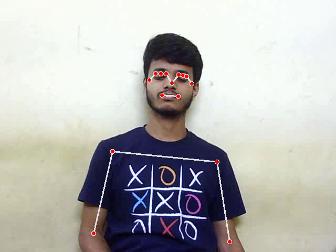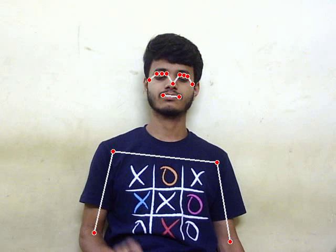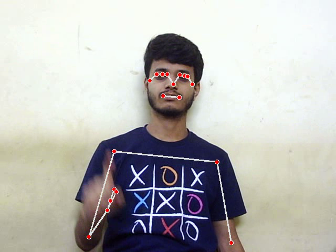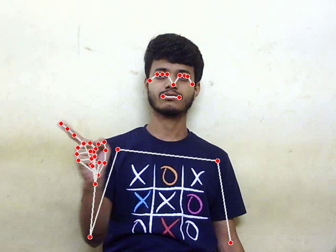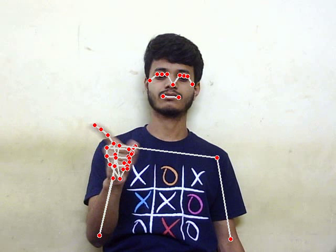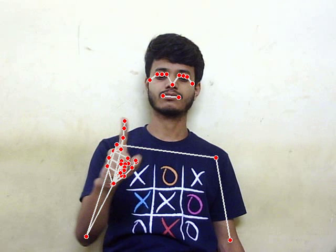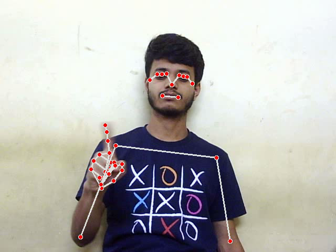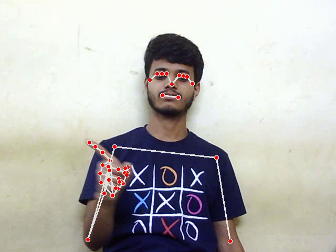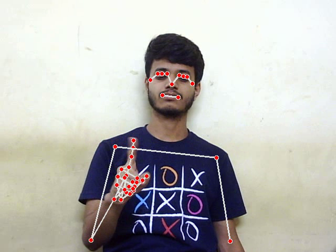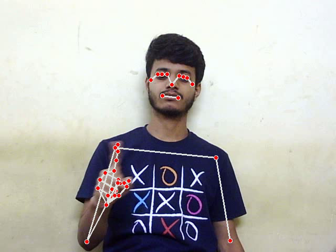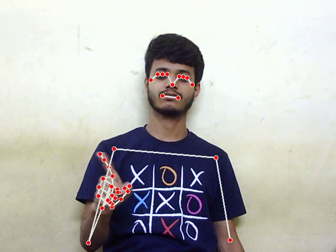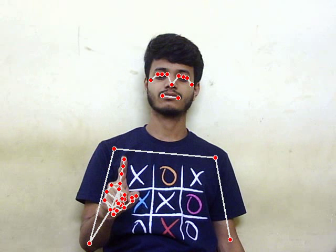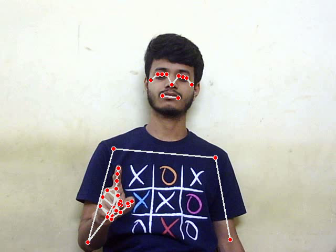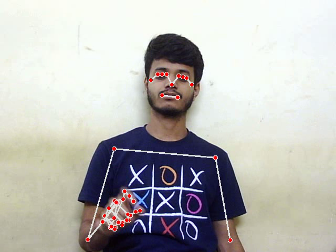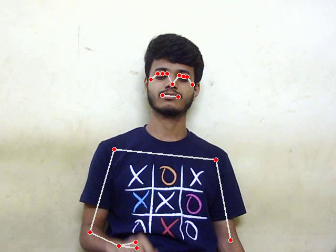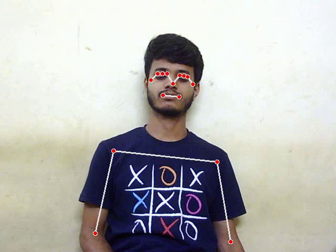where